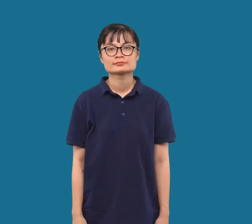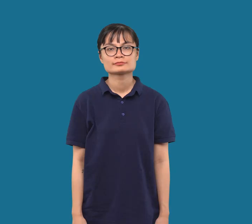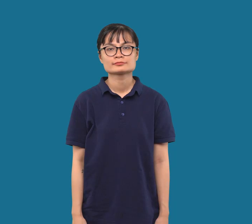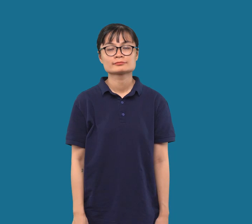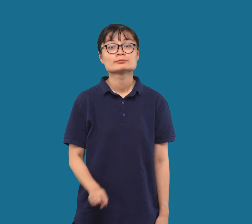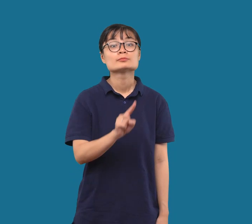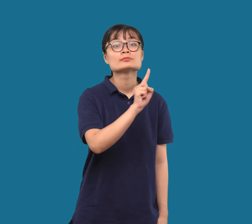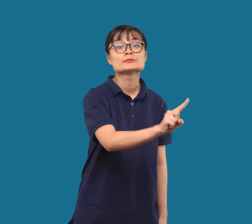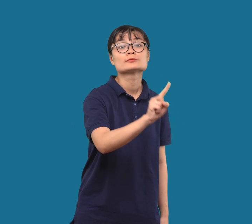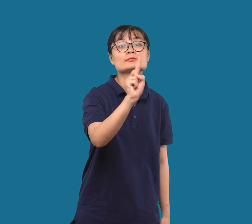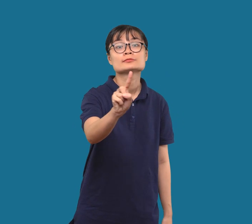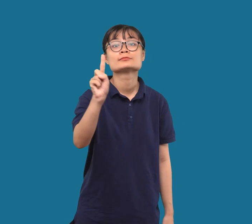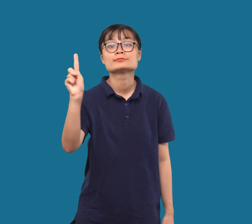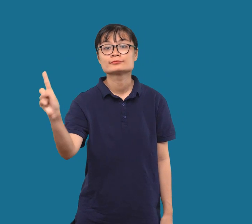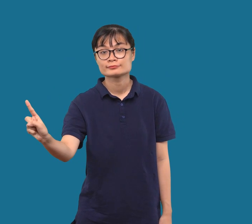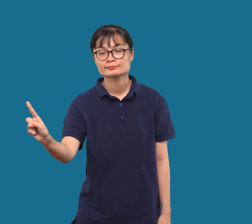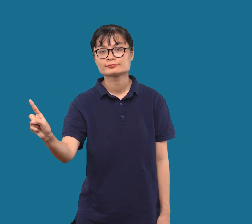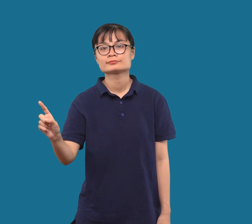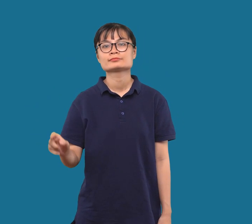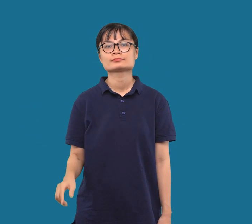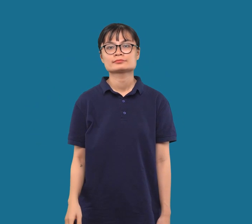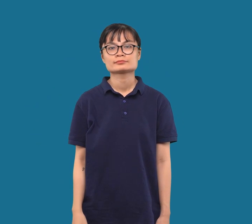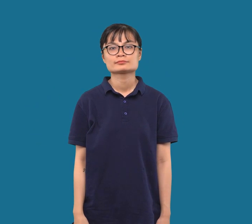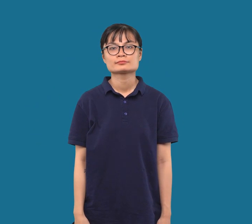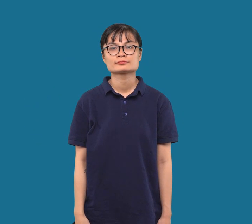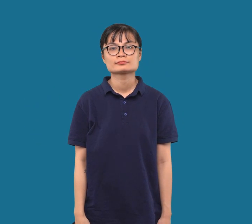mỗi